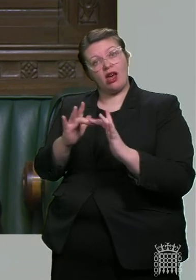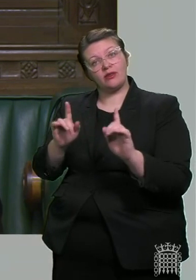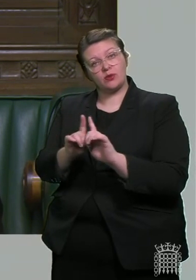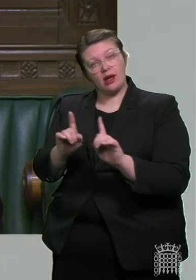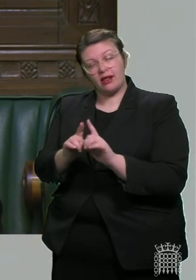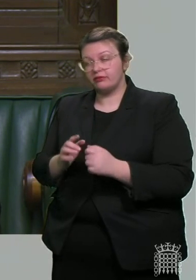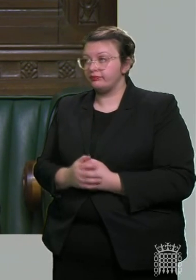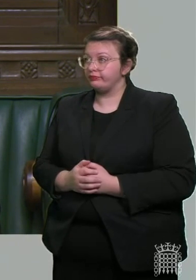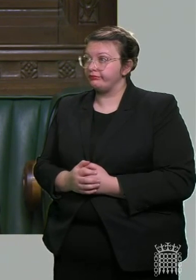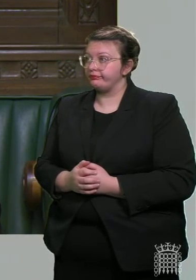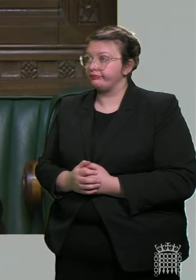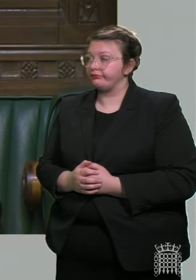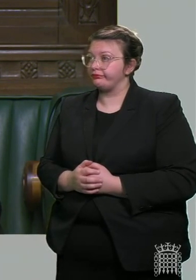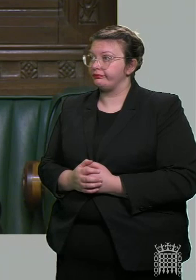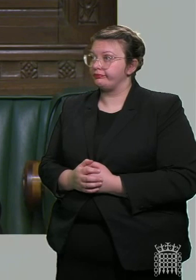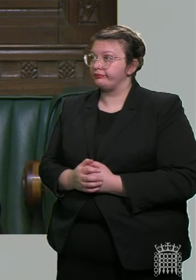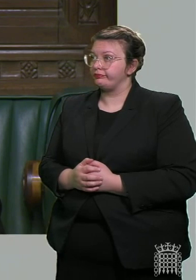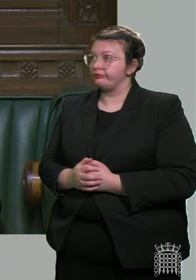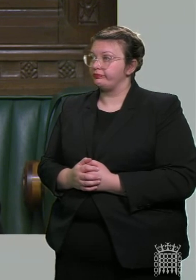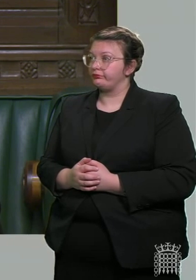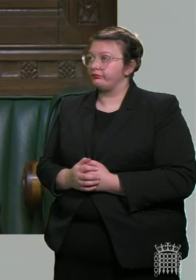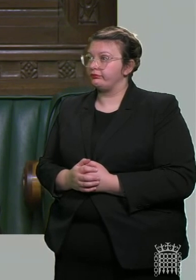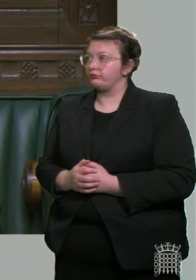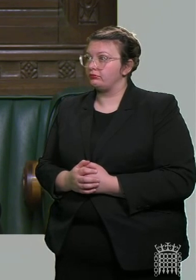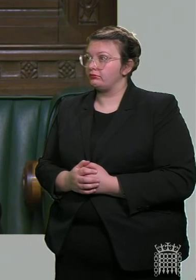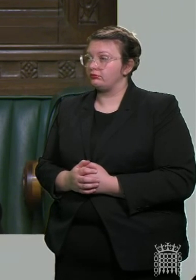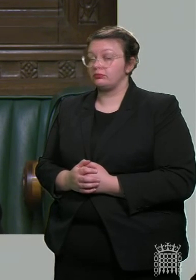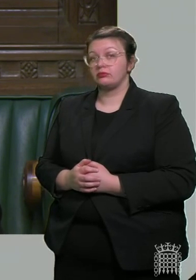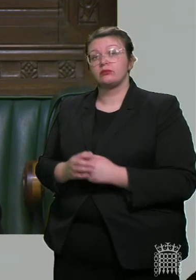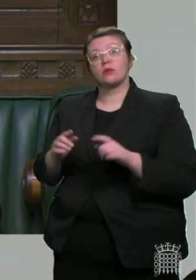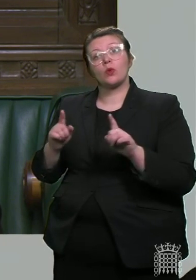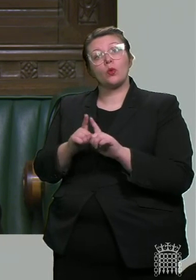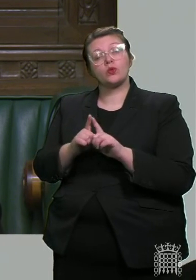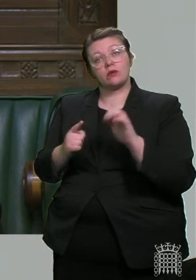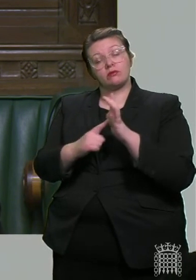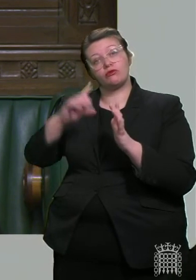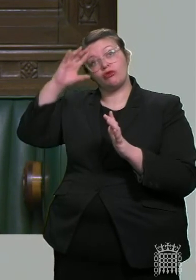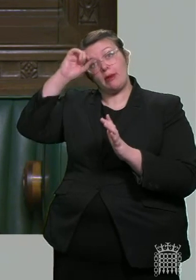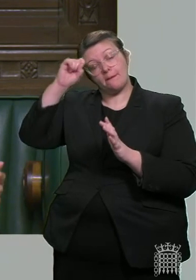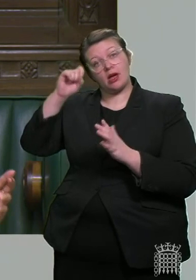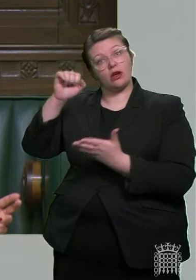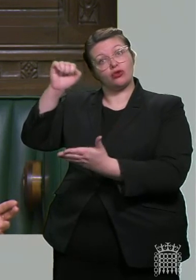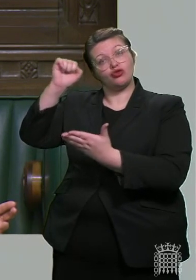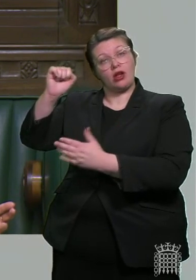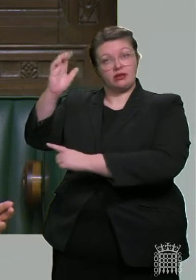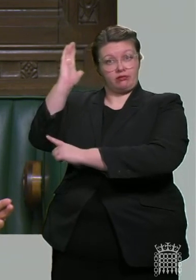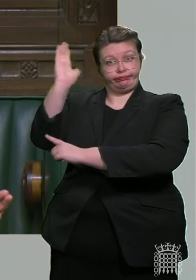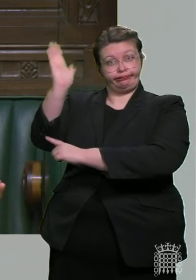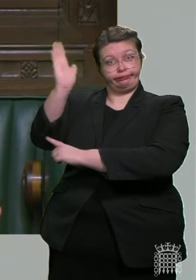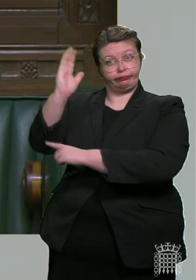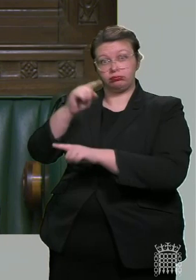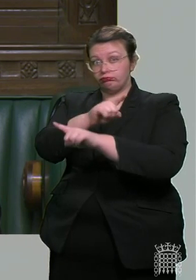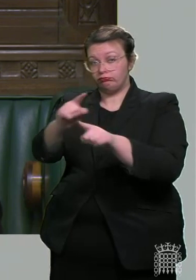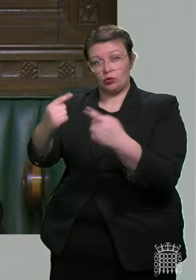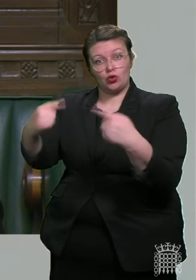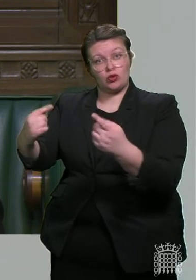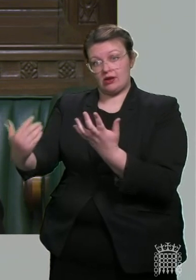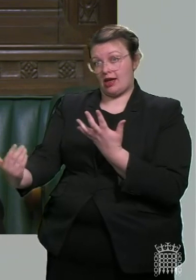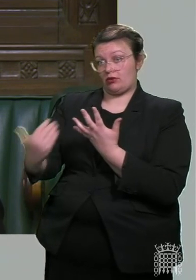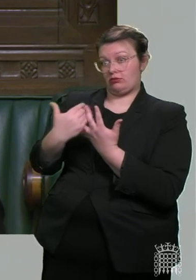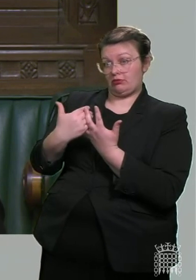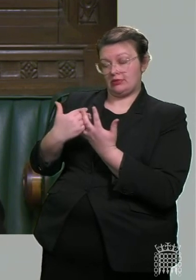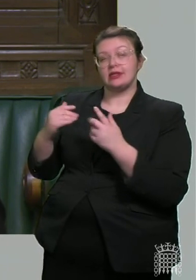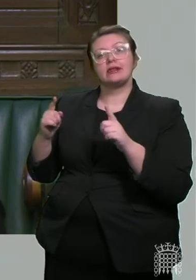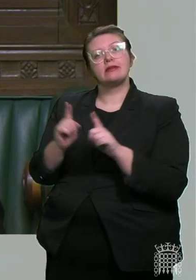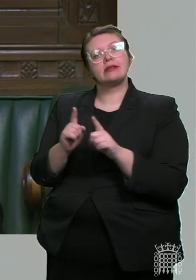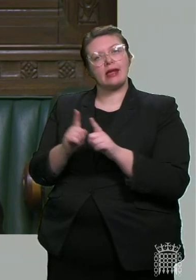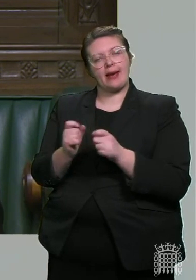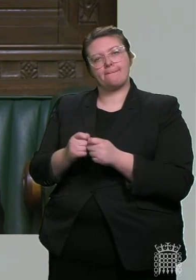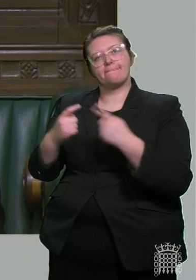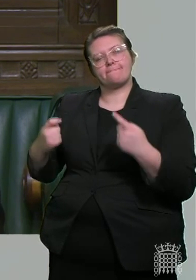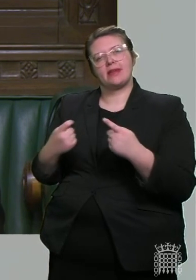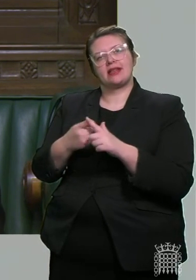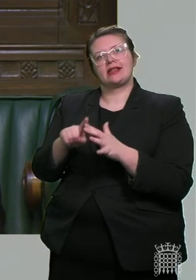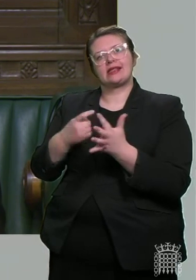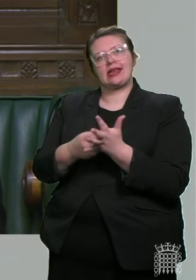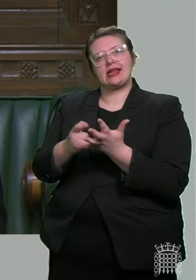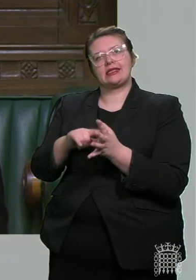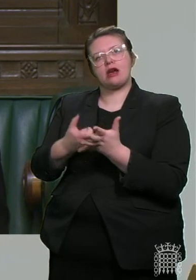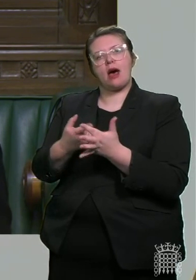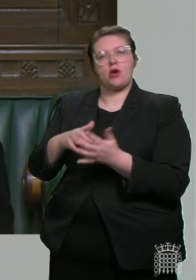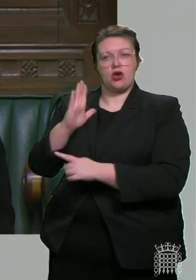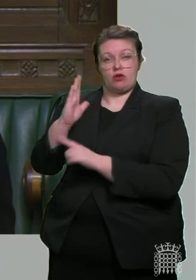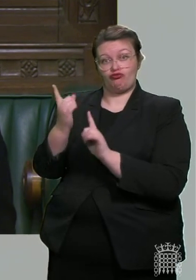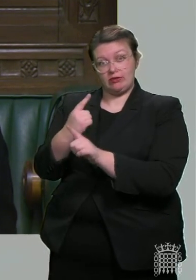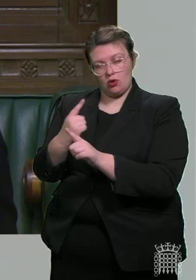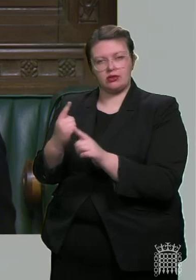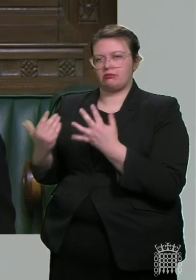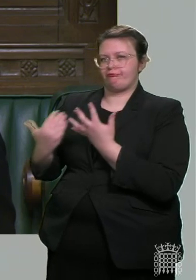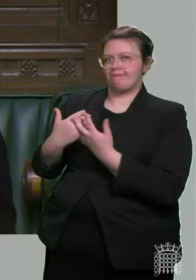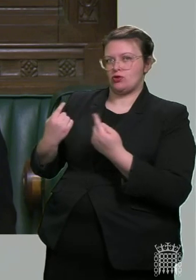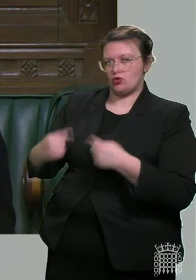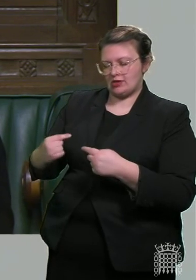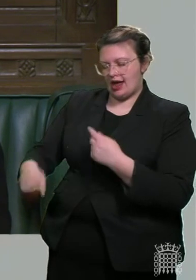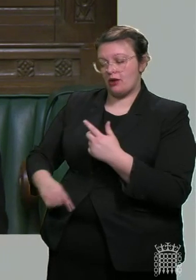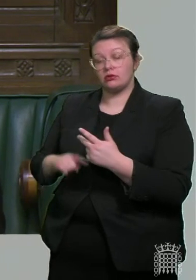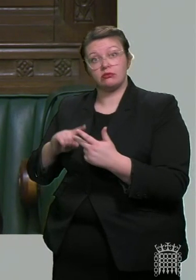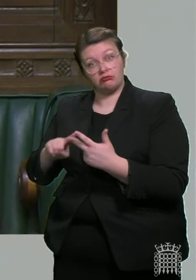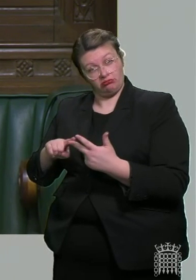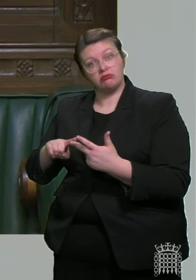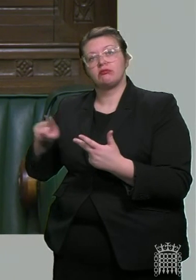I also remind honourable Members that interventions are not taken during the Chancellor’s statement, nor during the replies of the Leader of the Opposition and the leader of the Scottish National party.